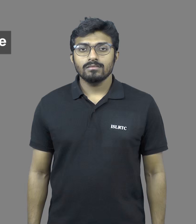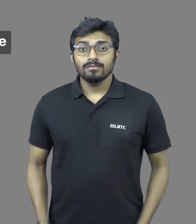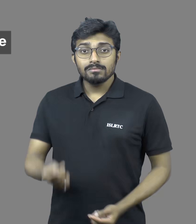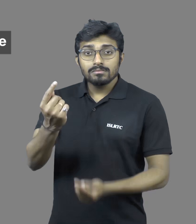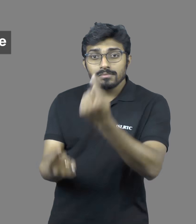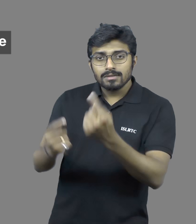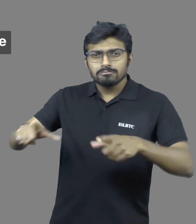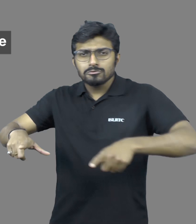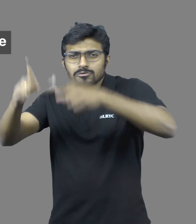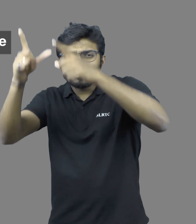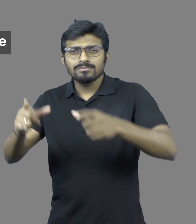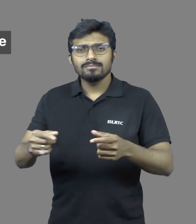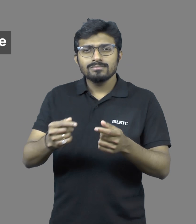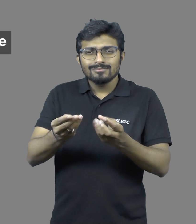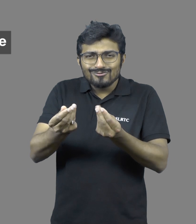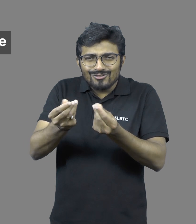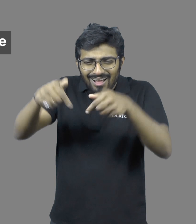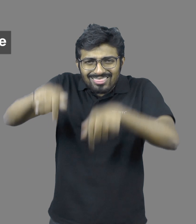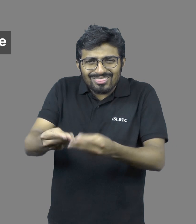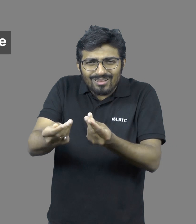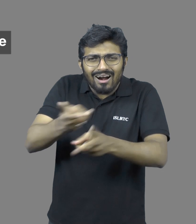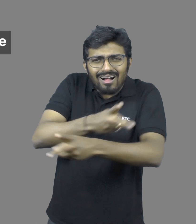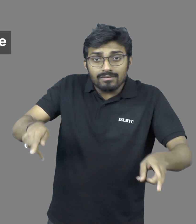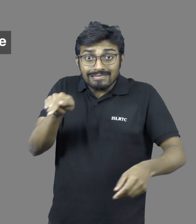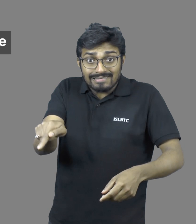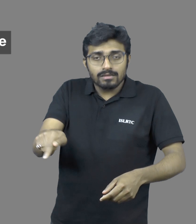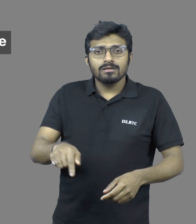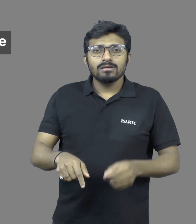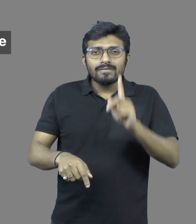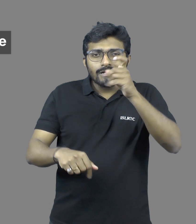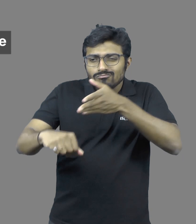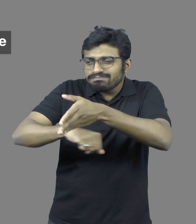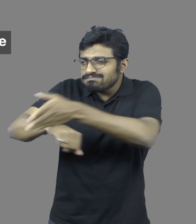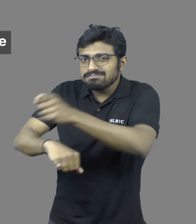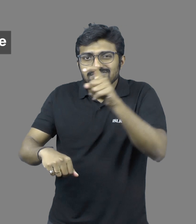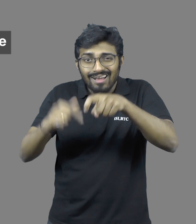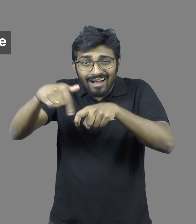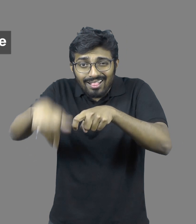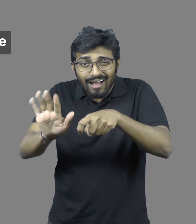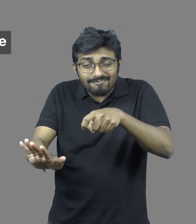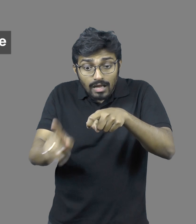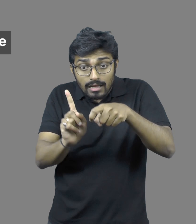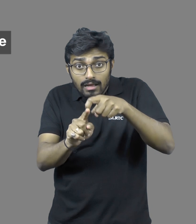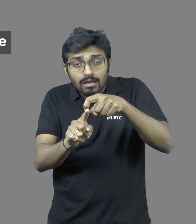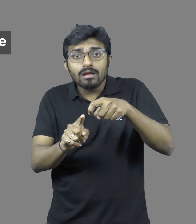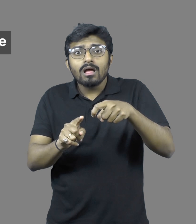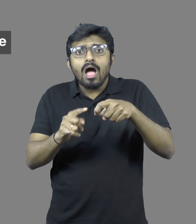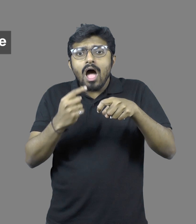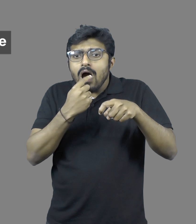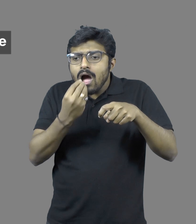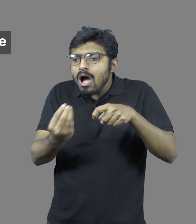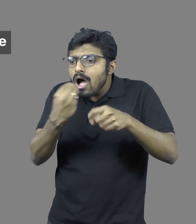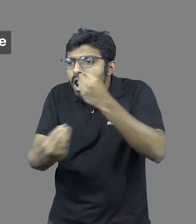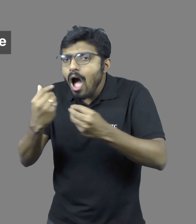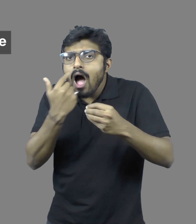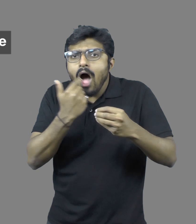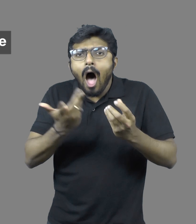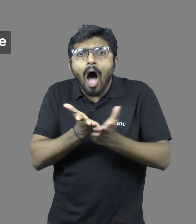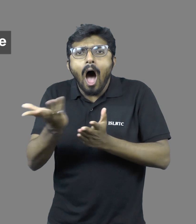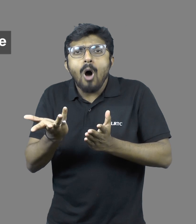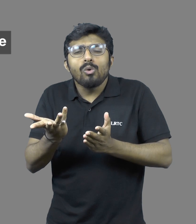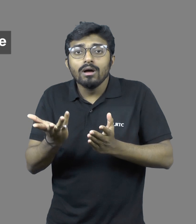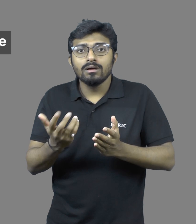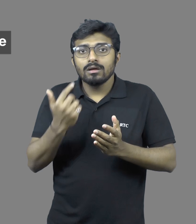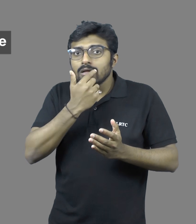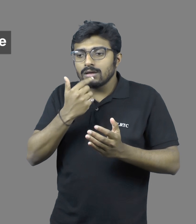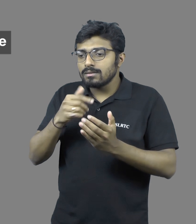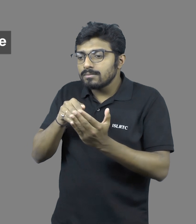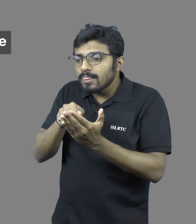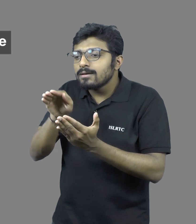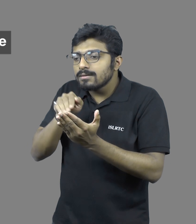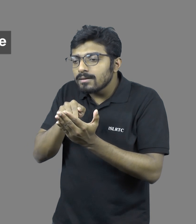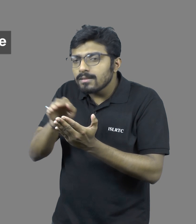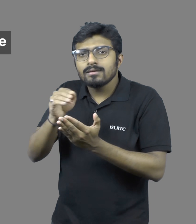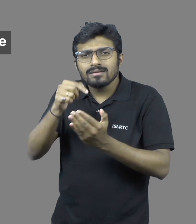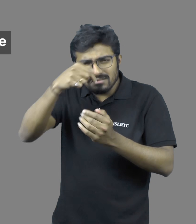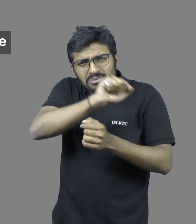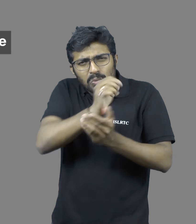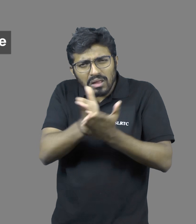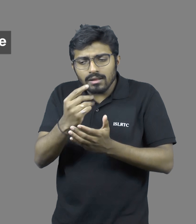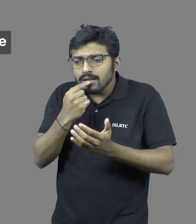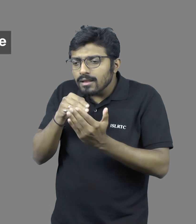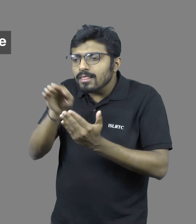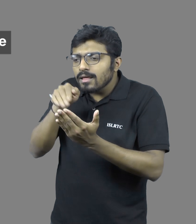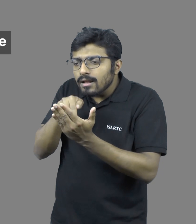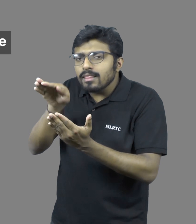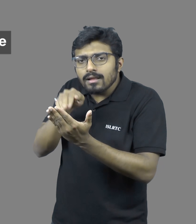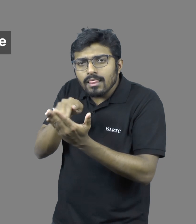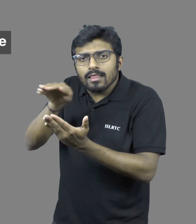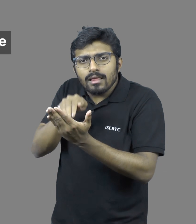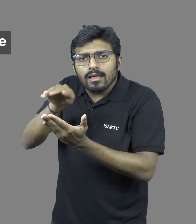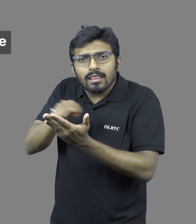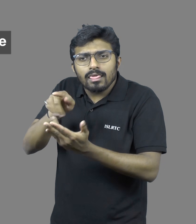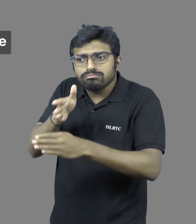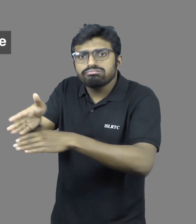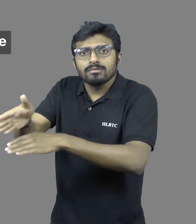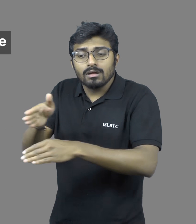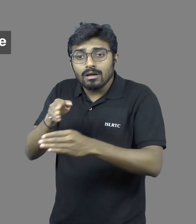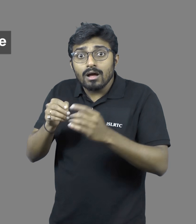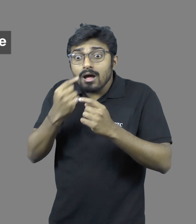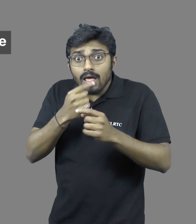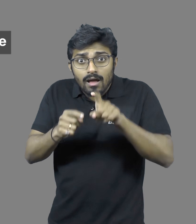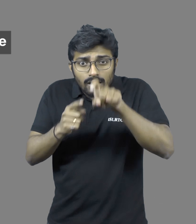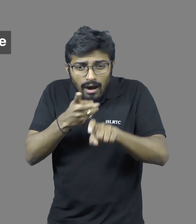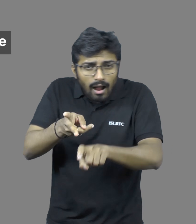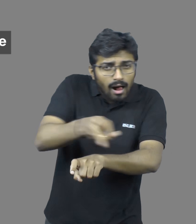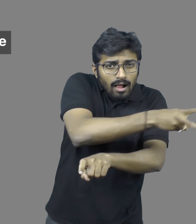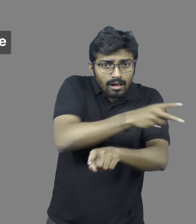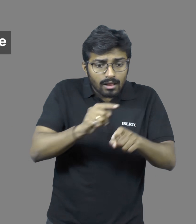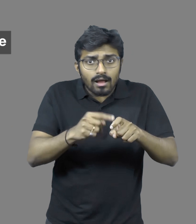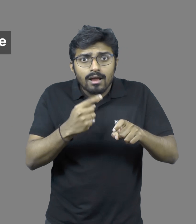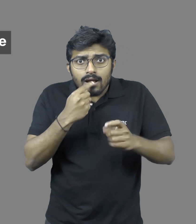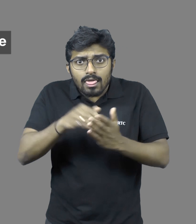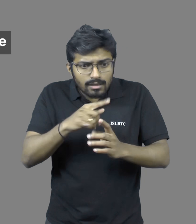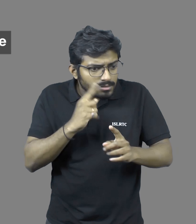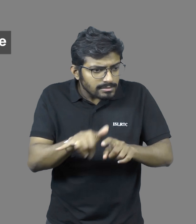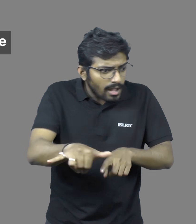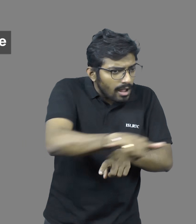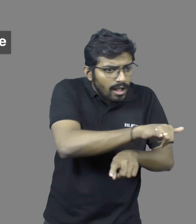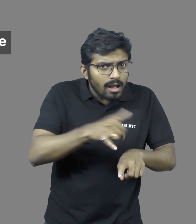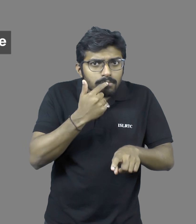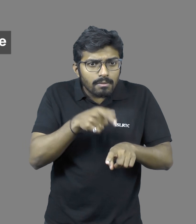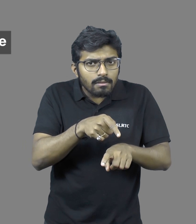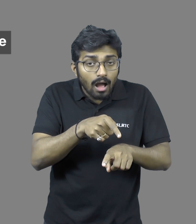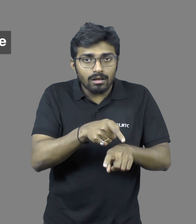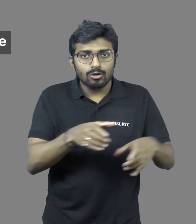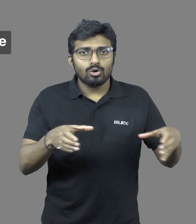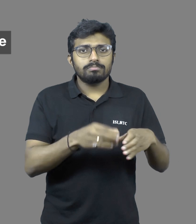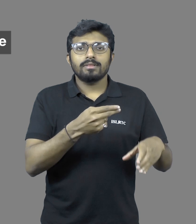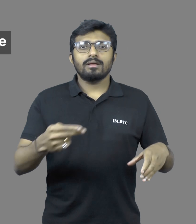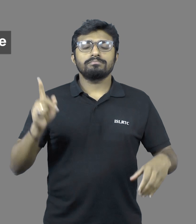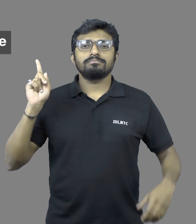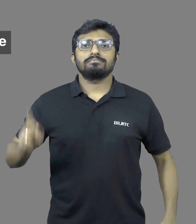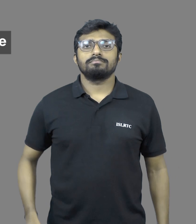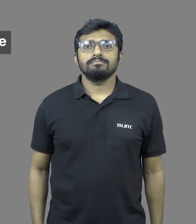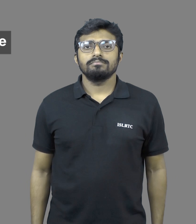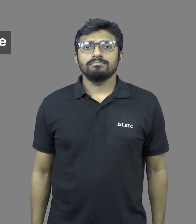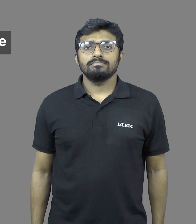Chewing and Lapping Type